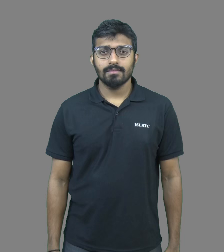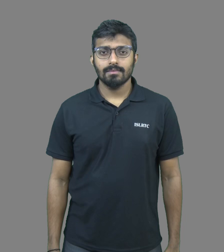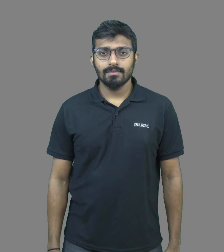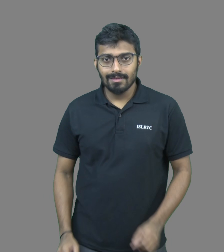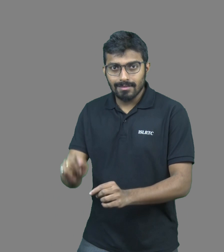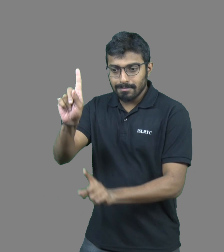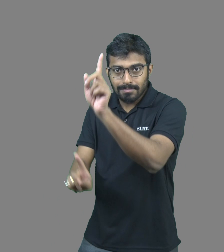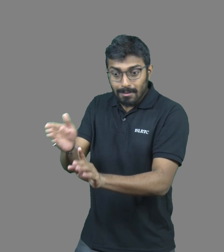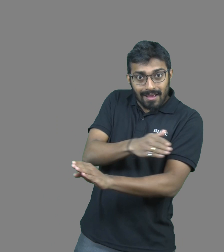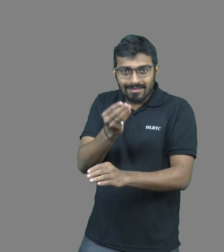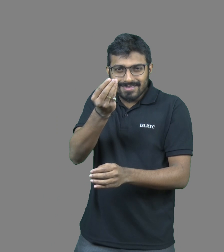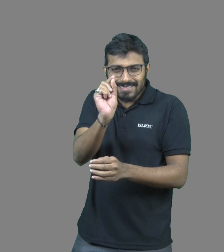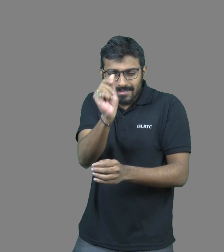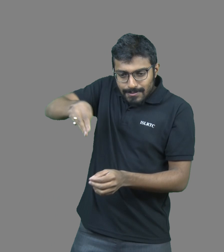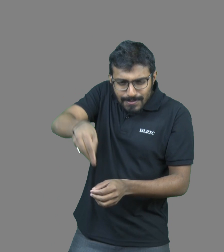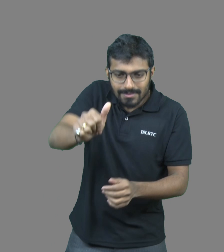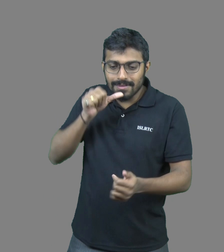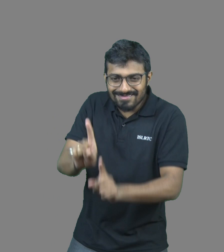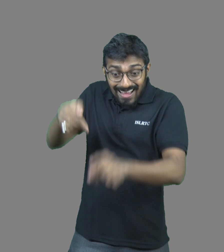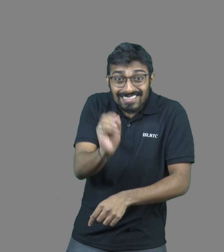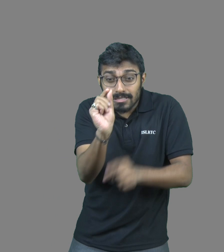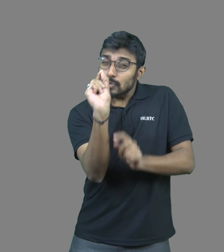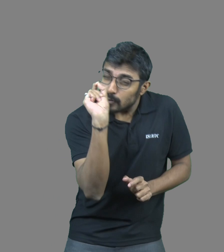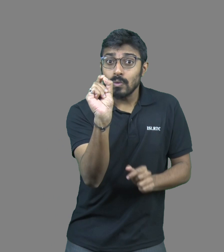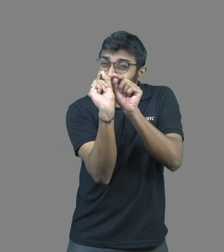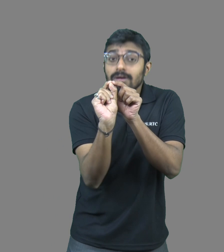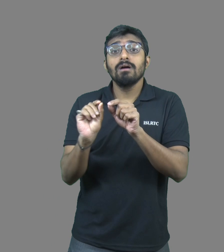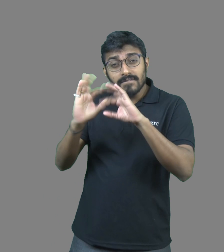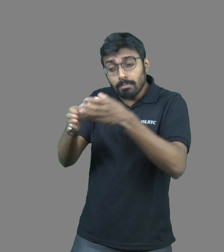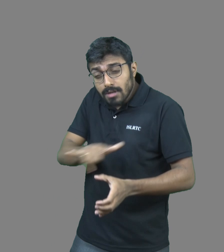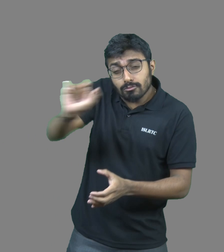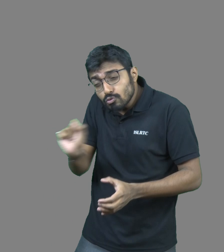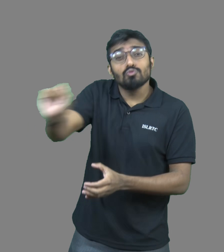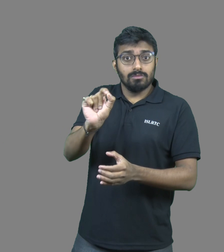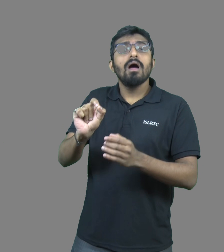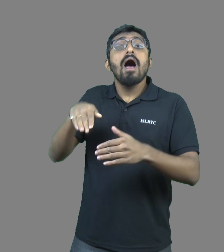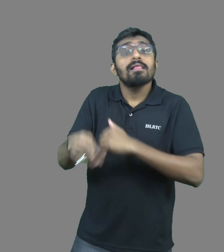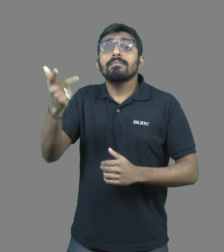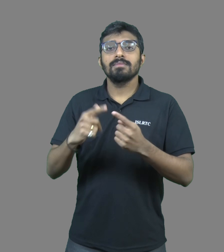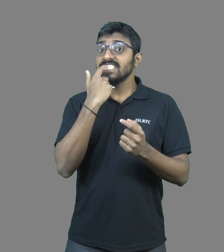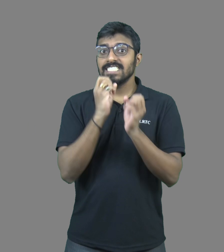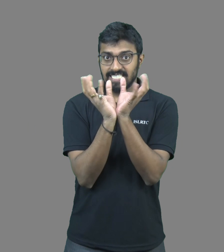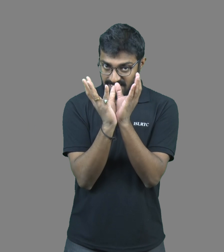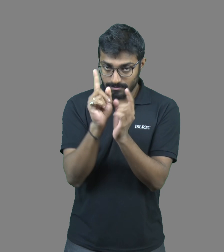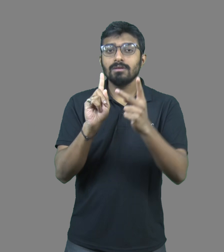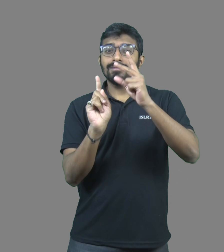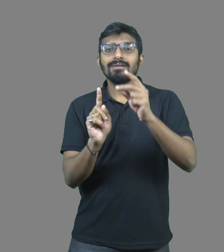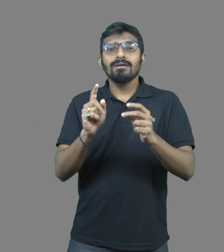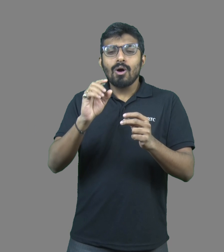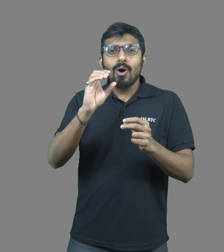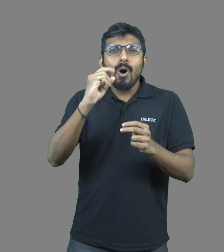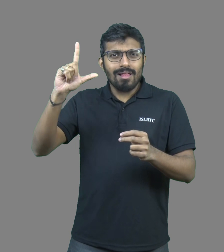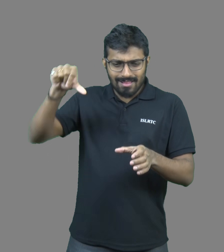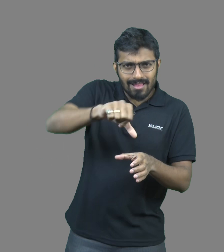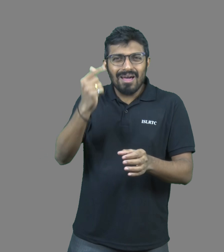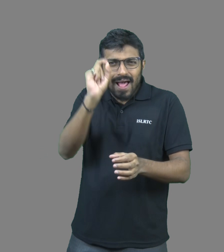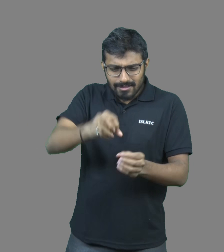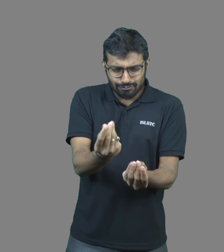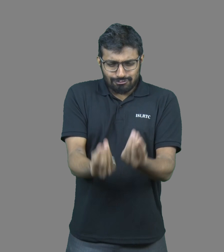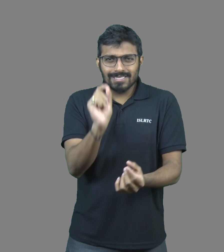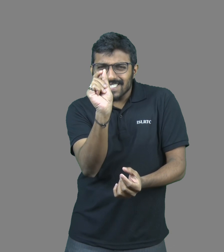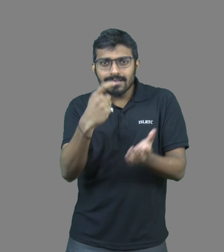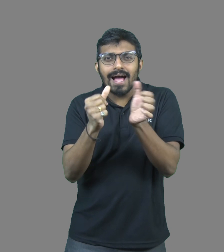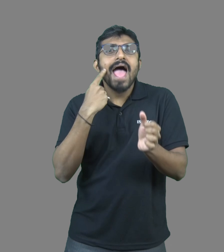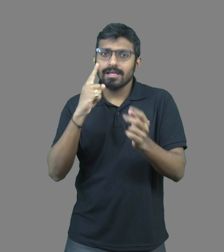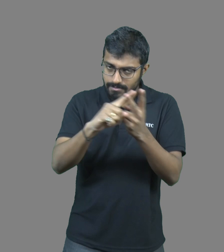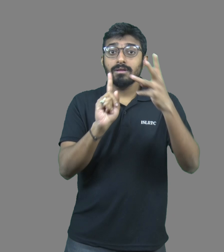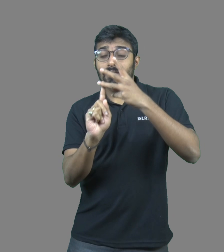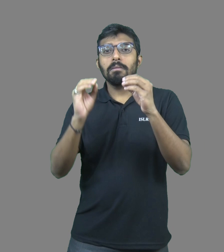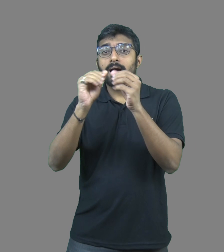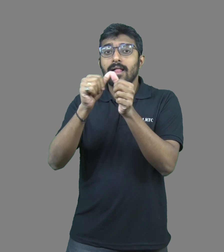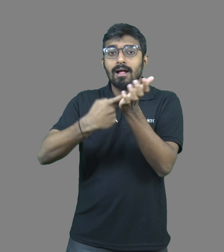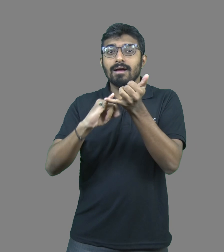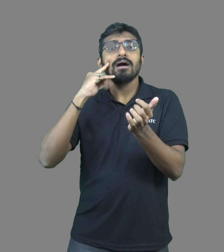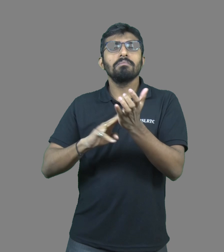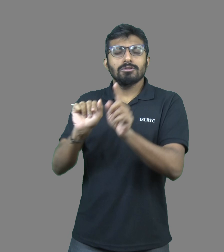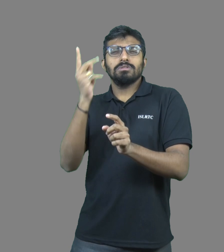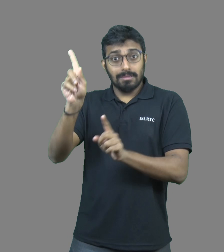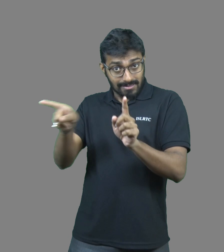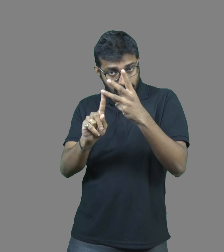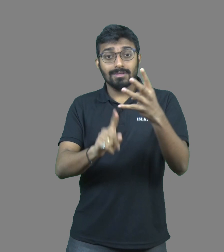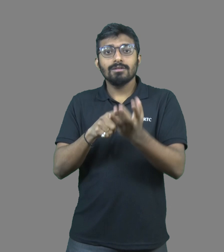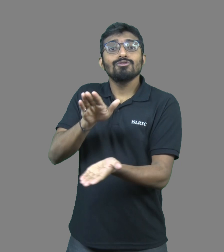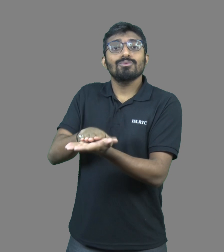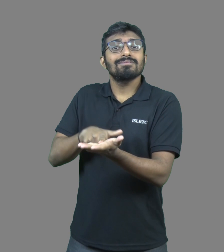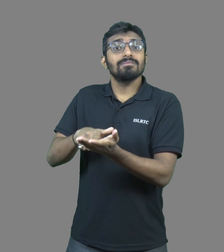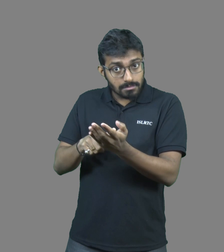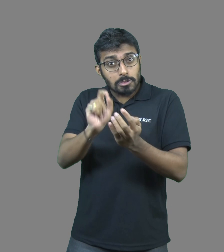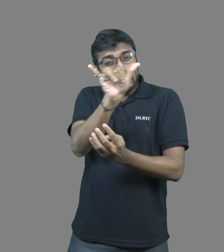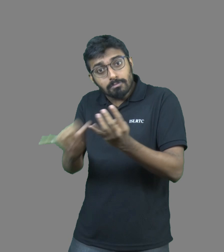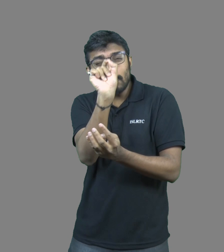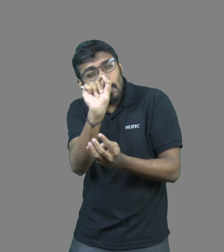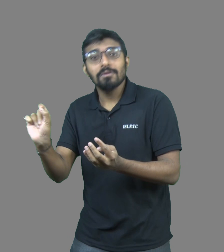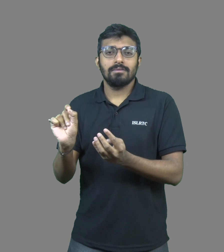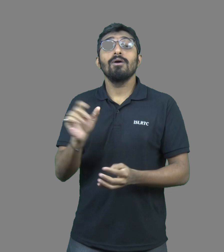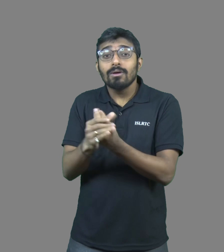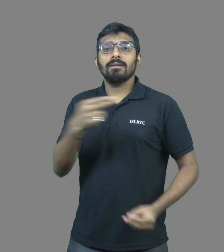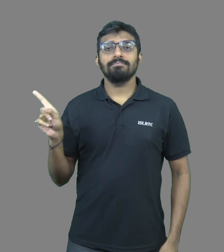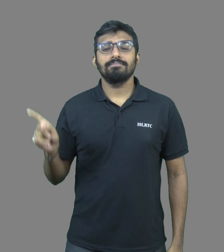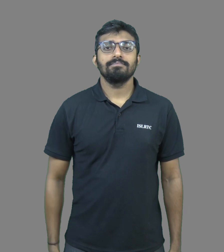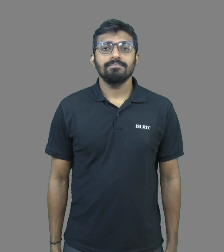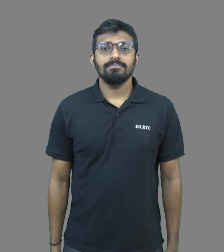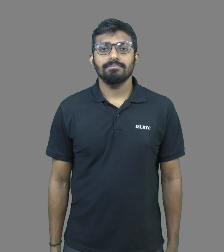Small Size Seed Crops